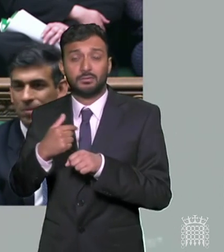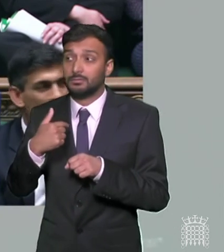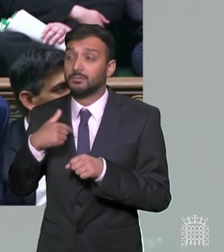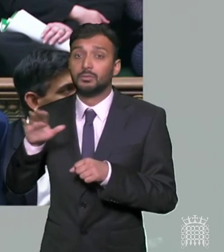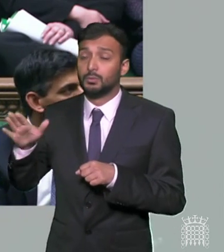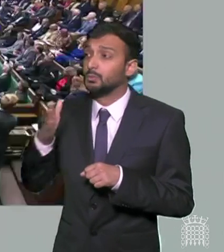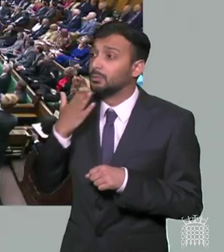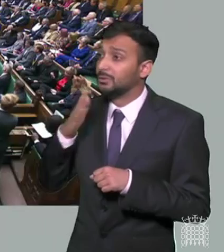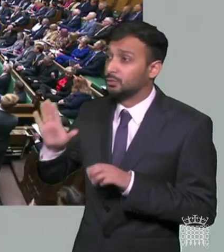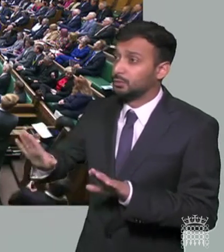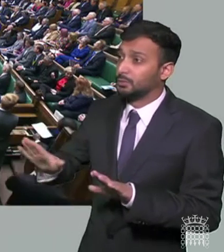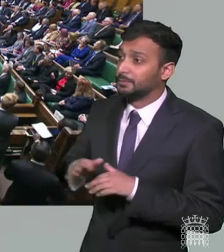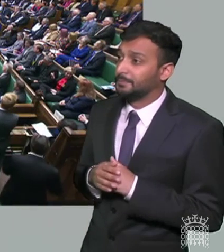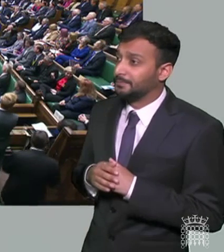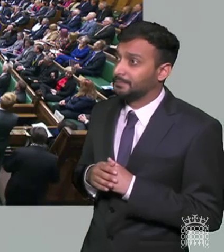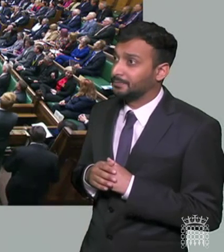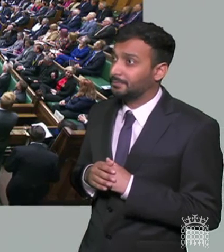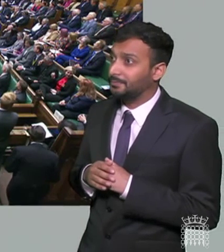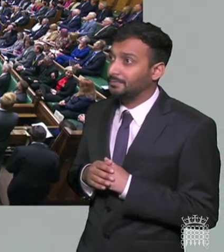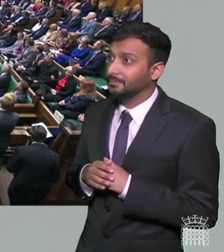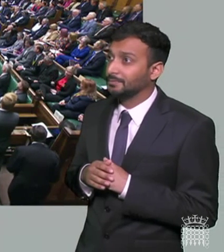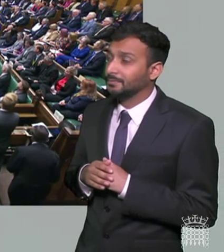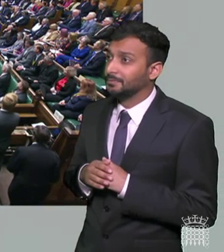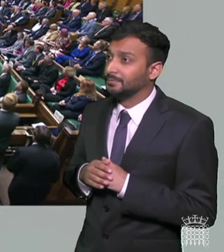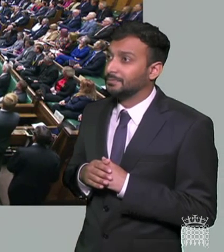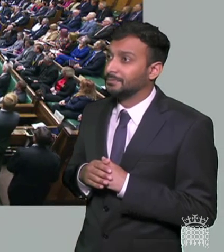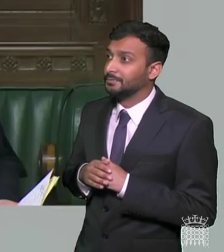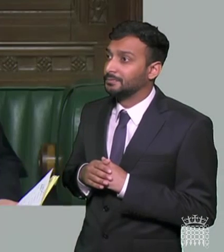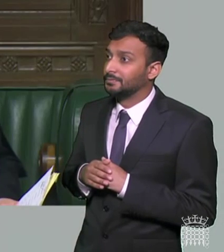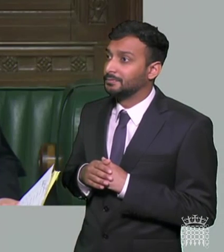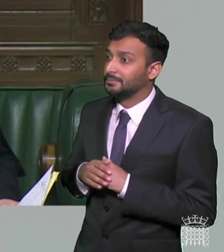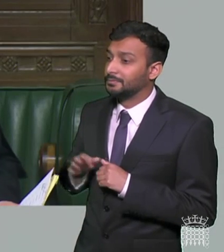Order. Mr Murray, we have already had Scotland questions.